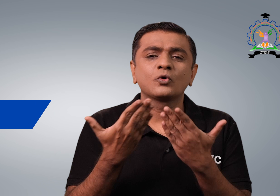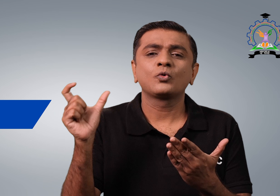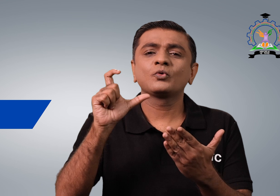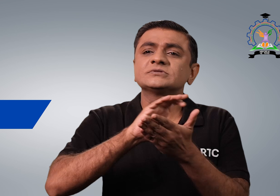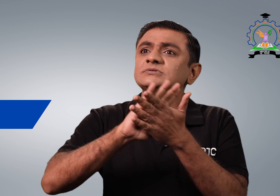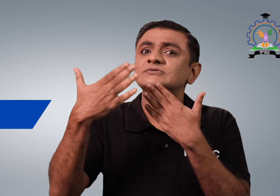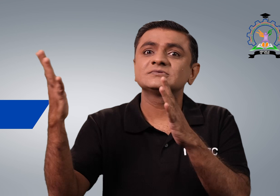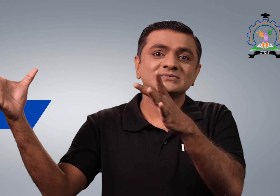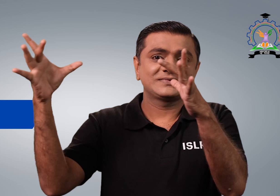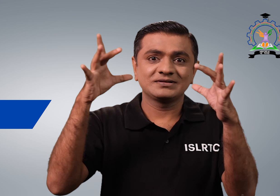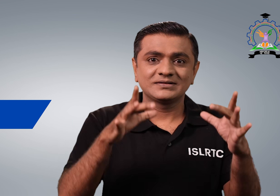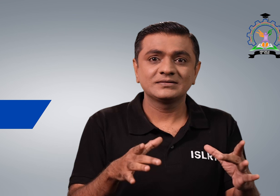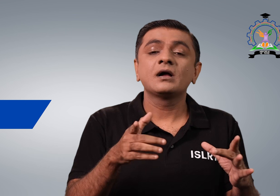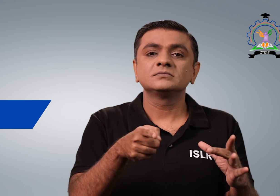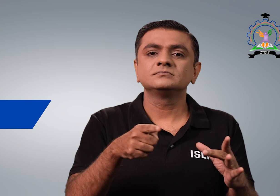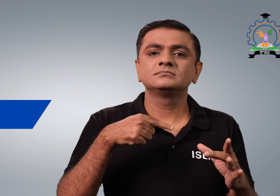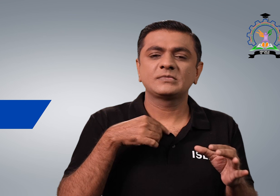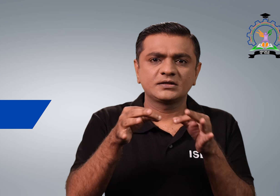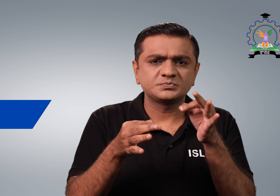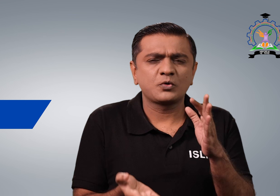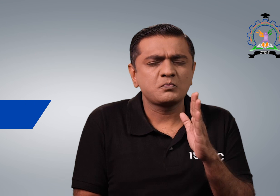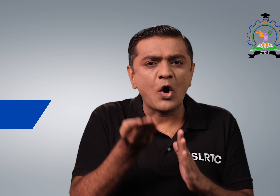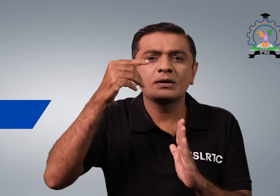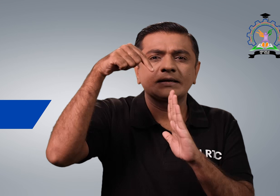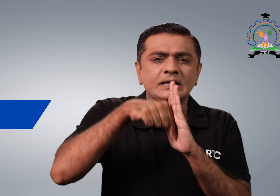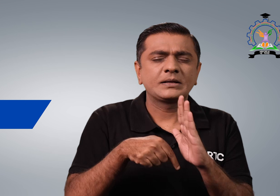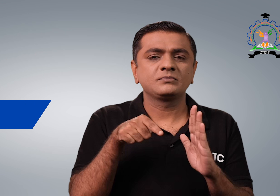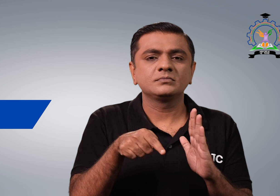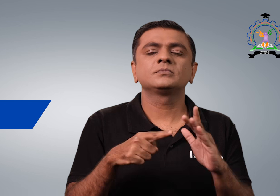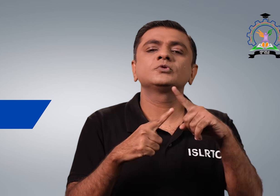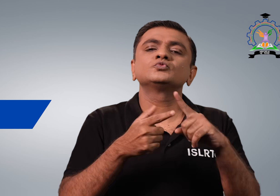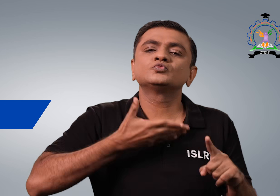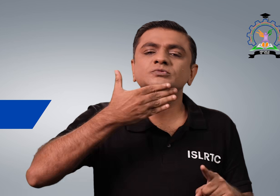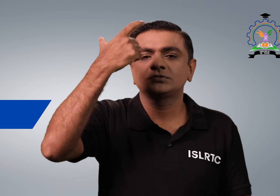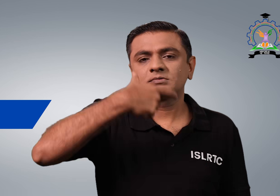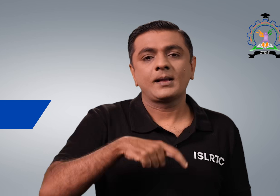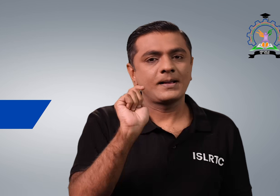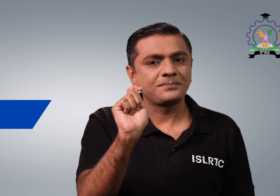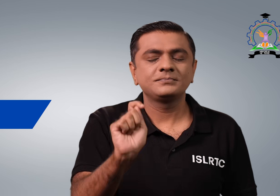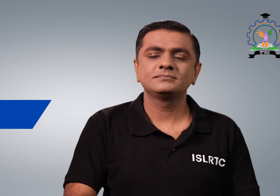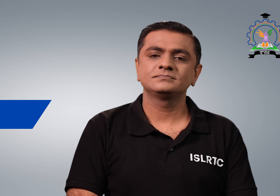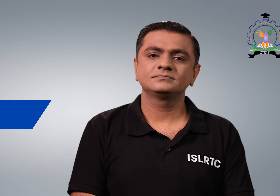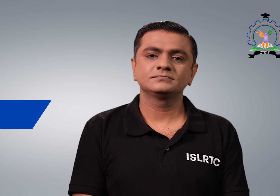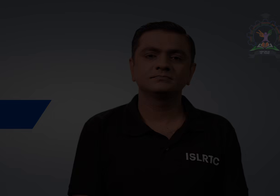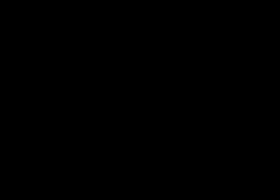A tutor is someone who provides individualized instruction to students beyond school and college.